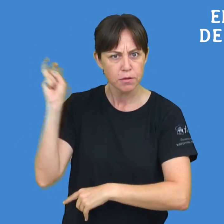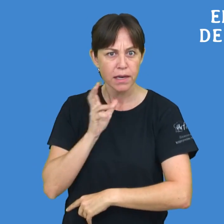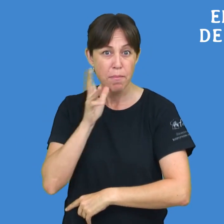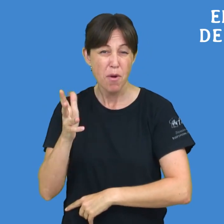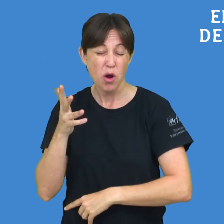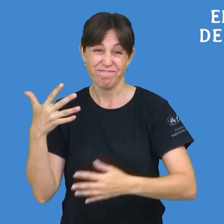motivo